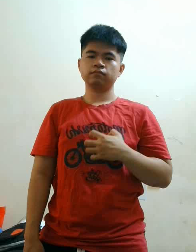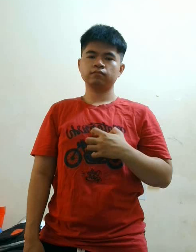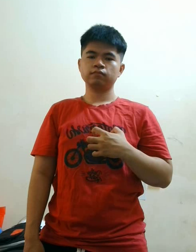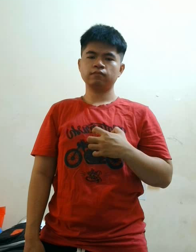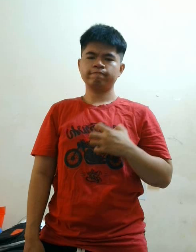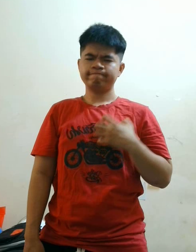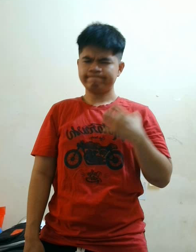tuc gian